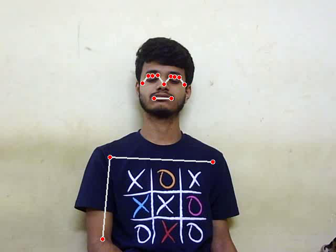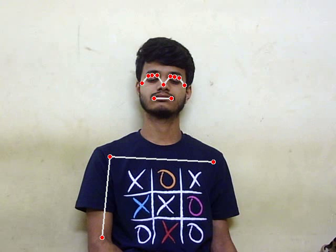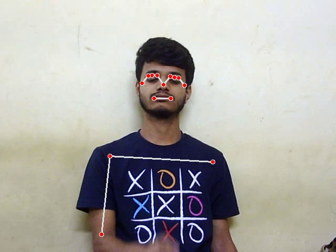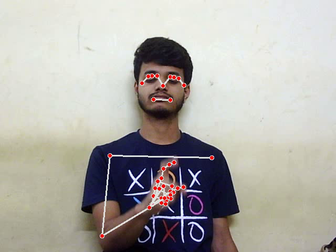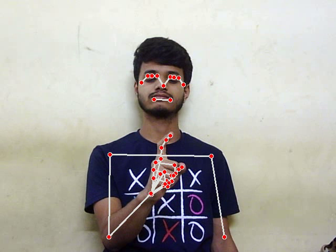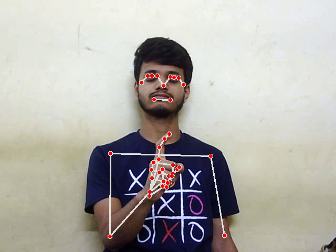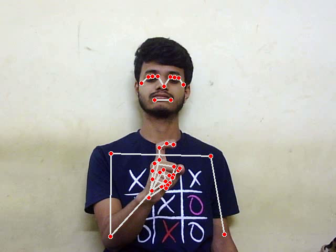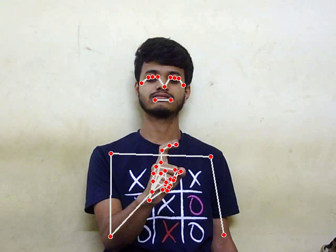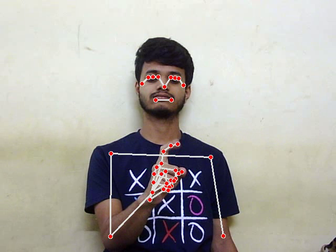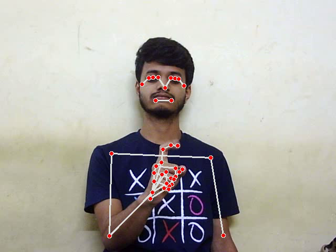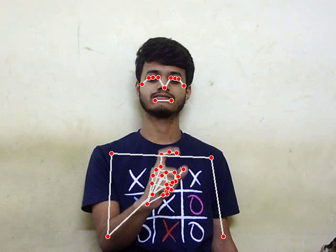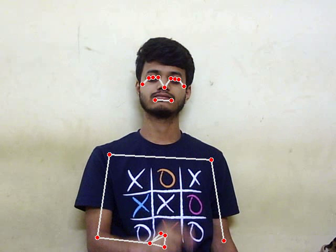question